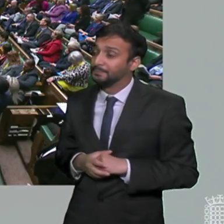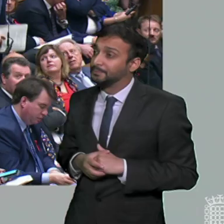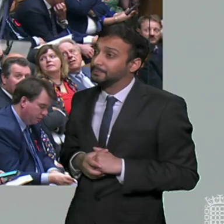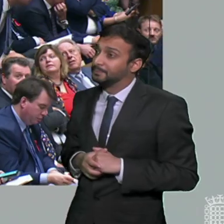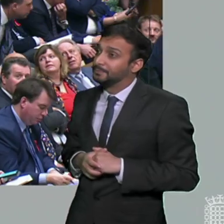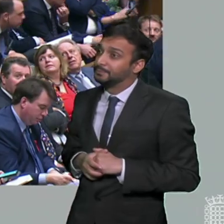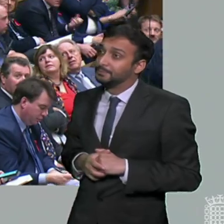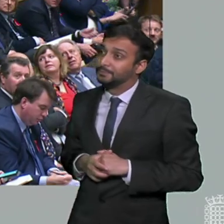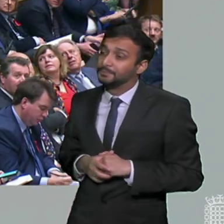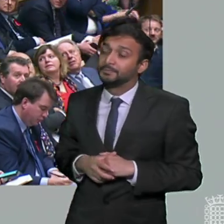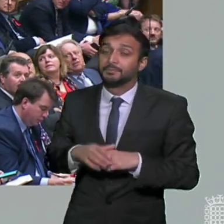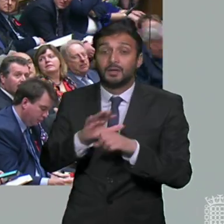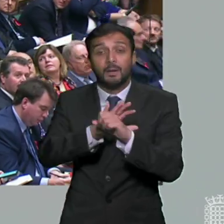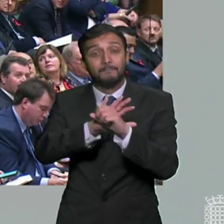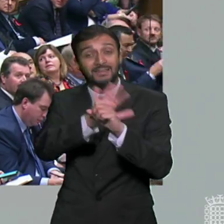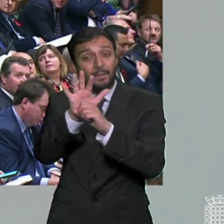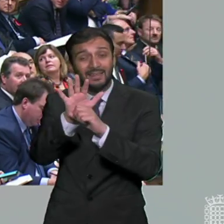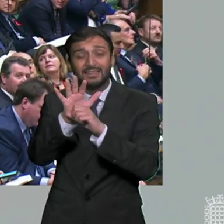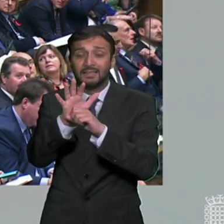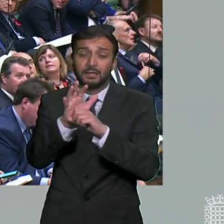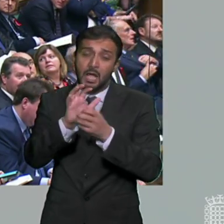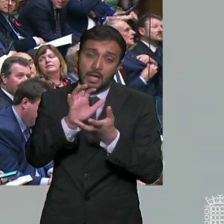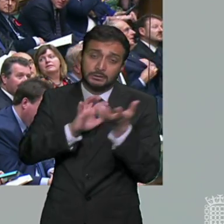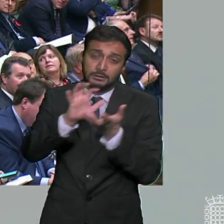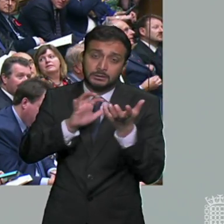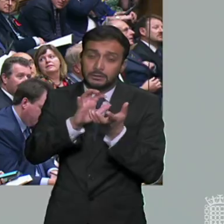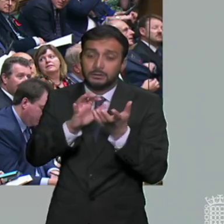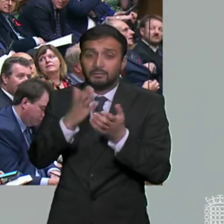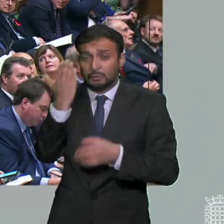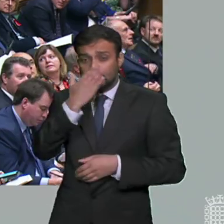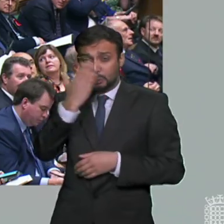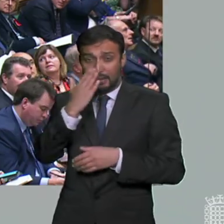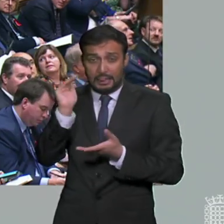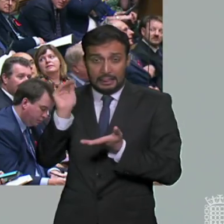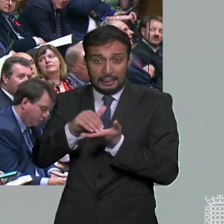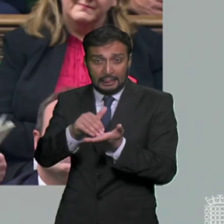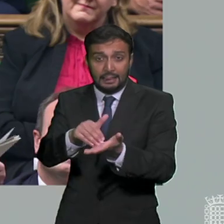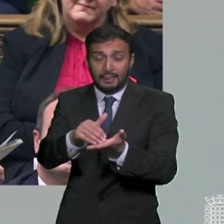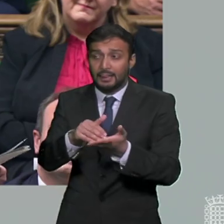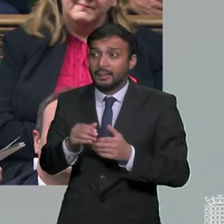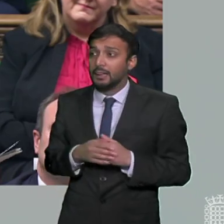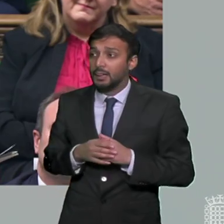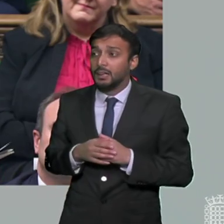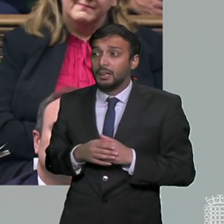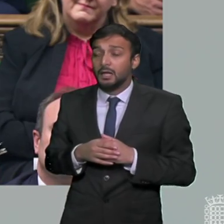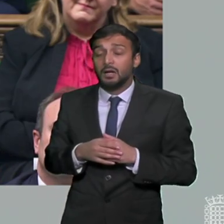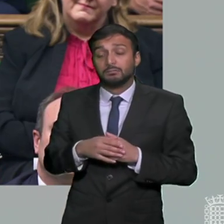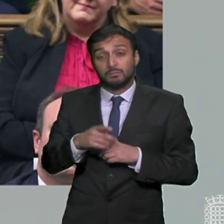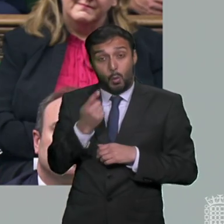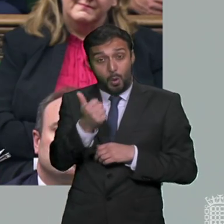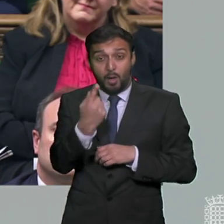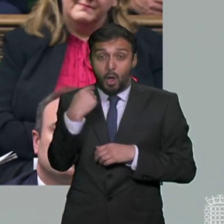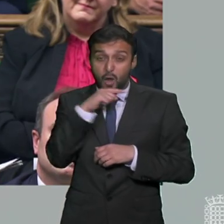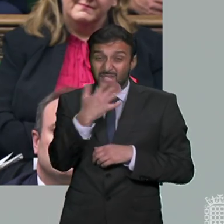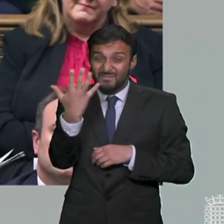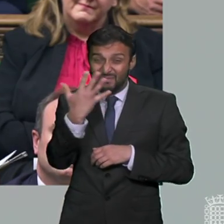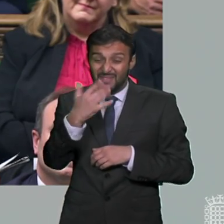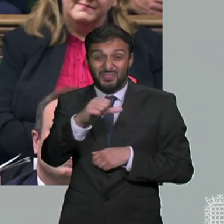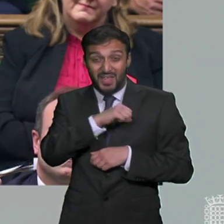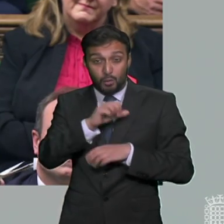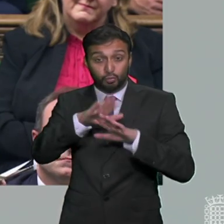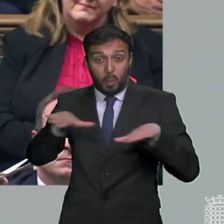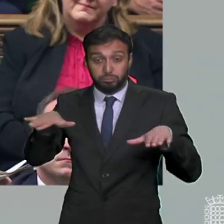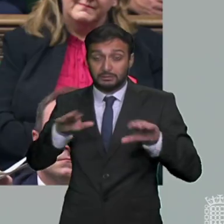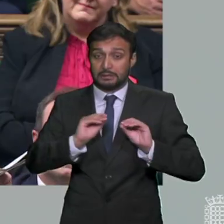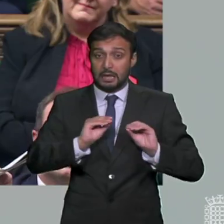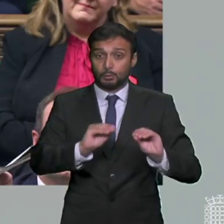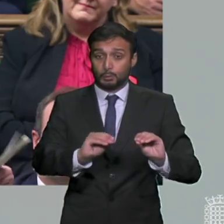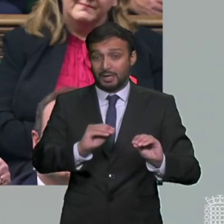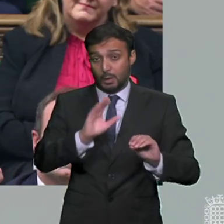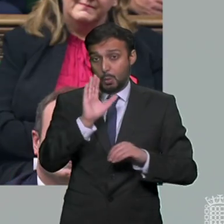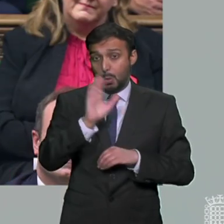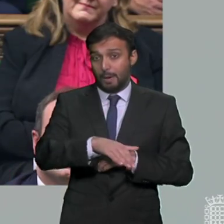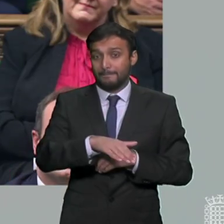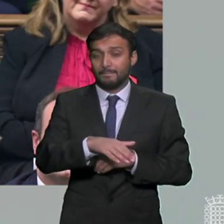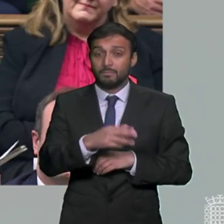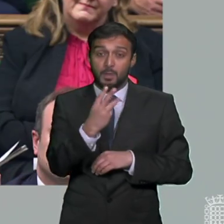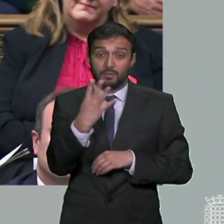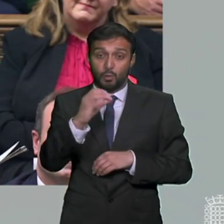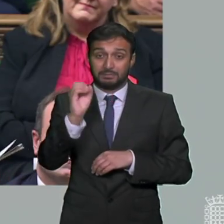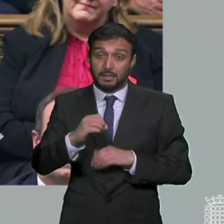The pandemic has played havoc with school attendance and the Children’s Commissioner says that almost 115,000 children are now being home-educated, which is 34% higher than before the pandemic